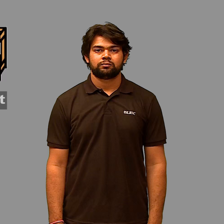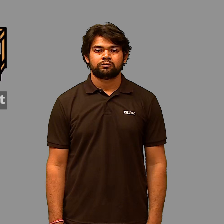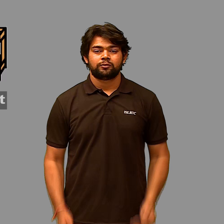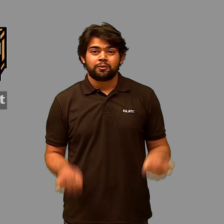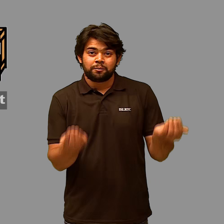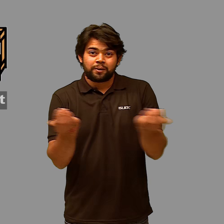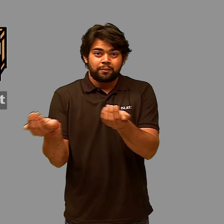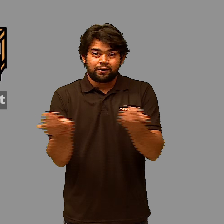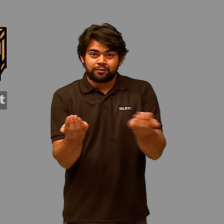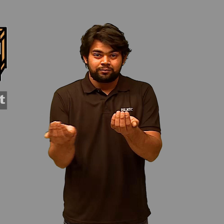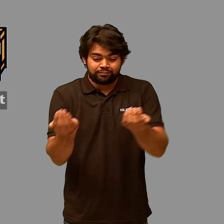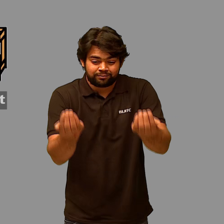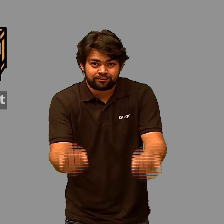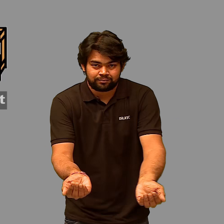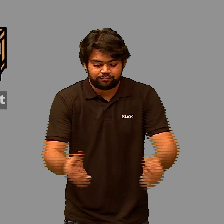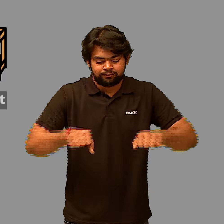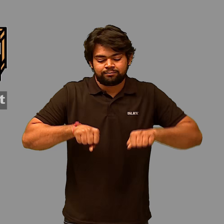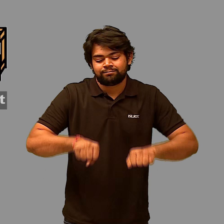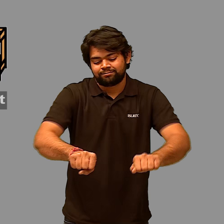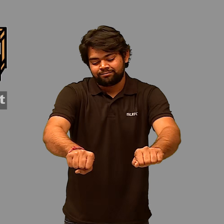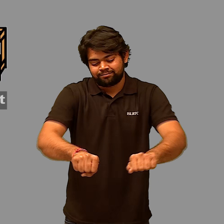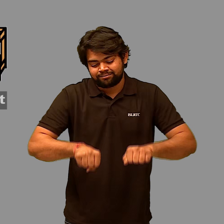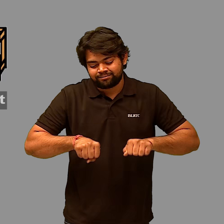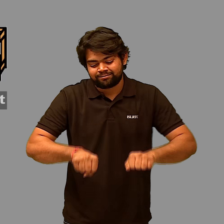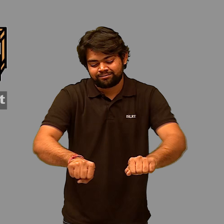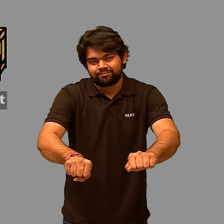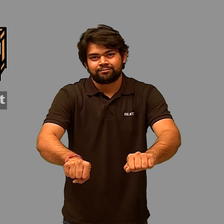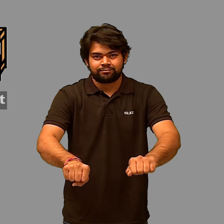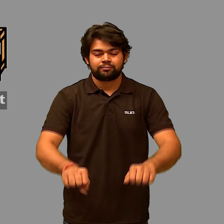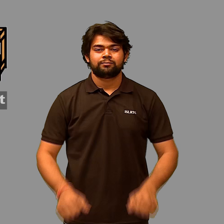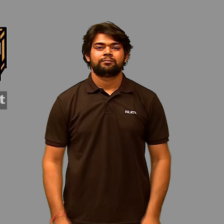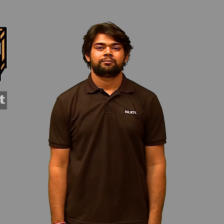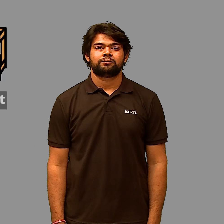Baby Cot